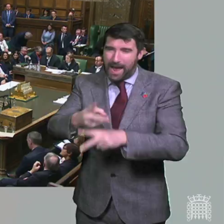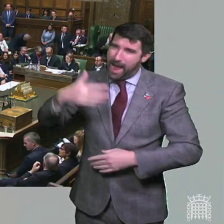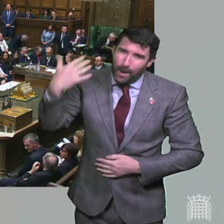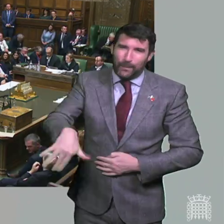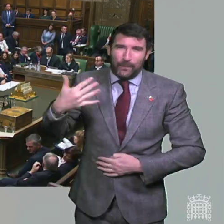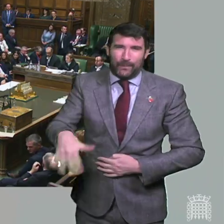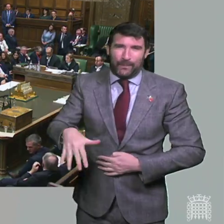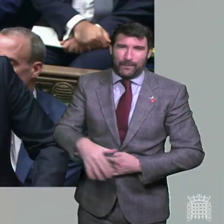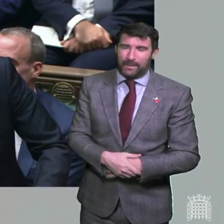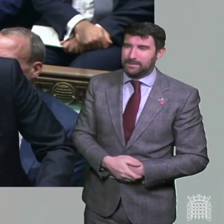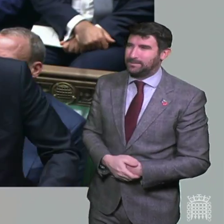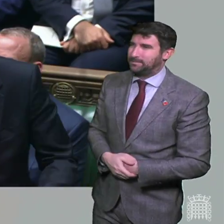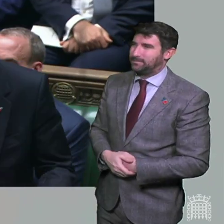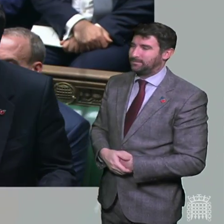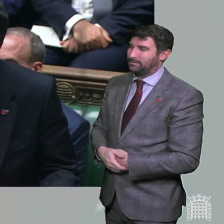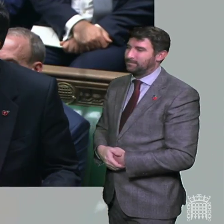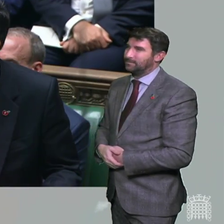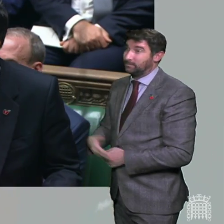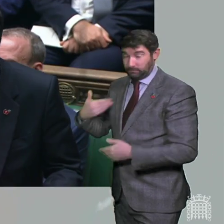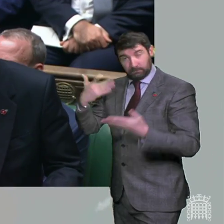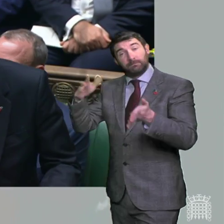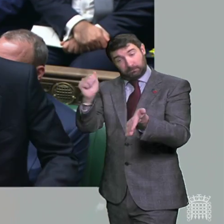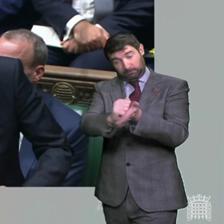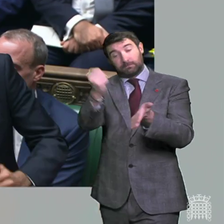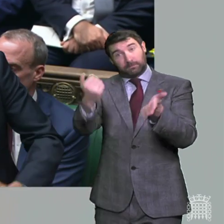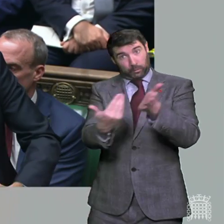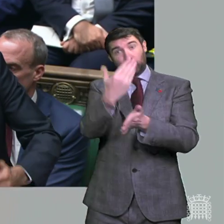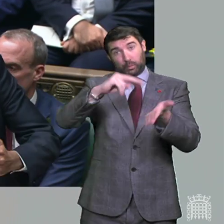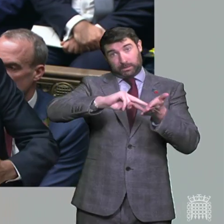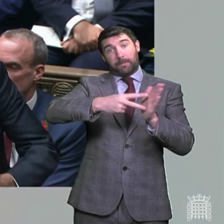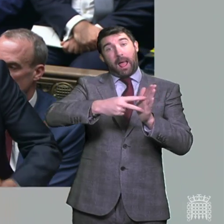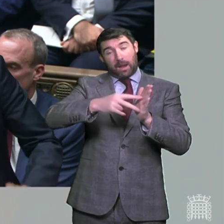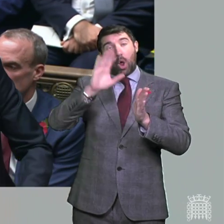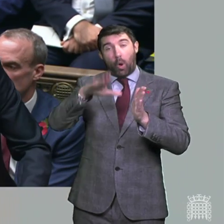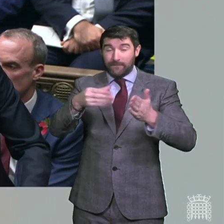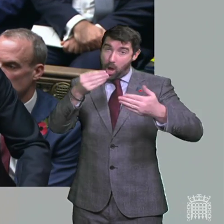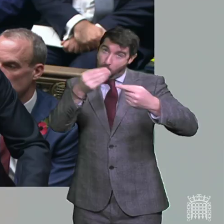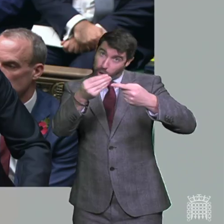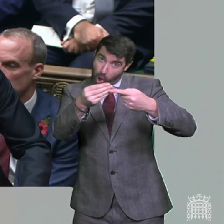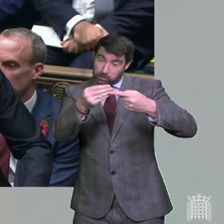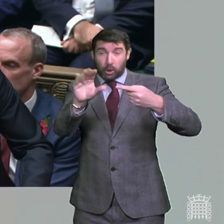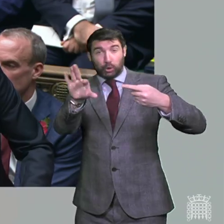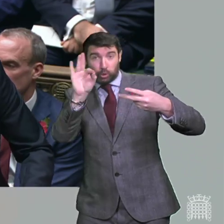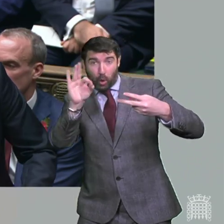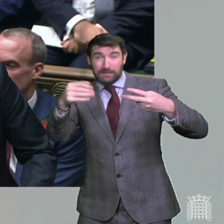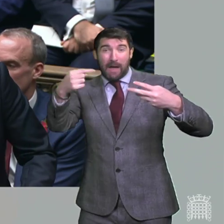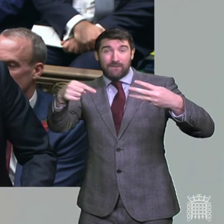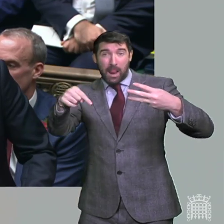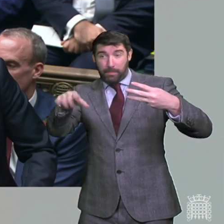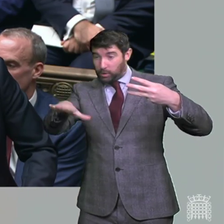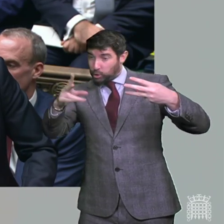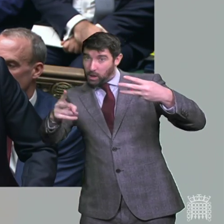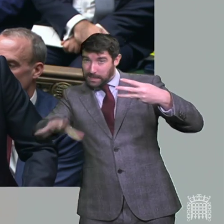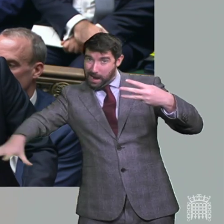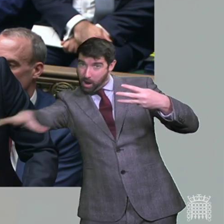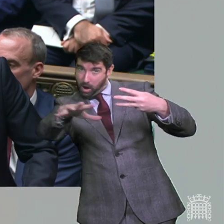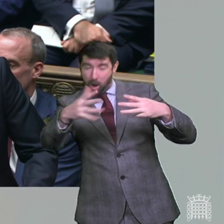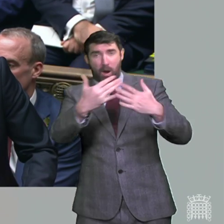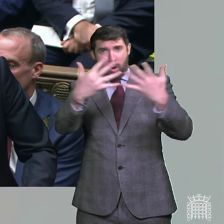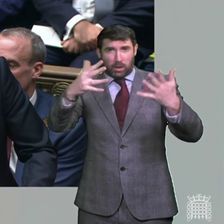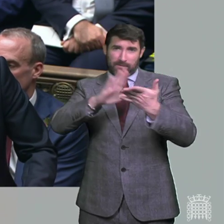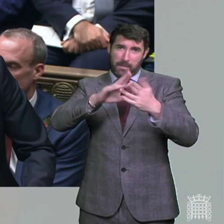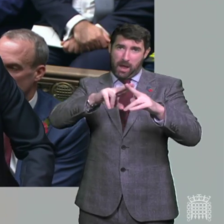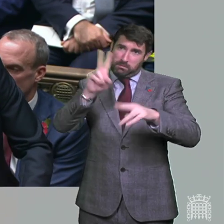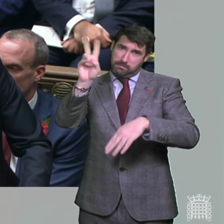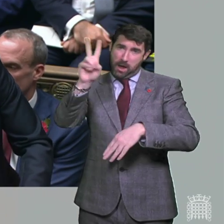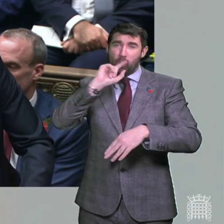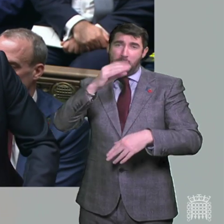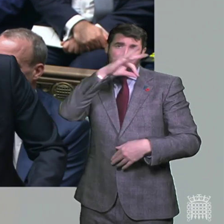I am pleased to say that we have announced ambitious new plans to improve the cost, the choice and the availability of childcare to benefit hundreds of thousands of parents across the country.